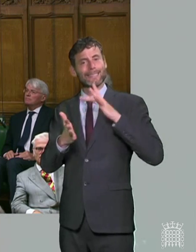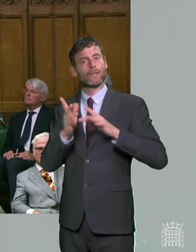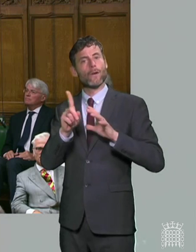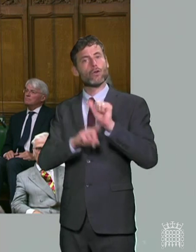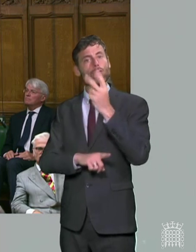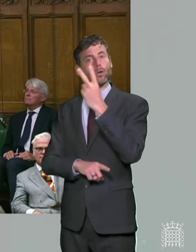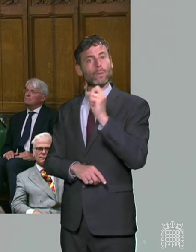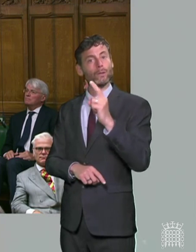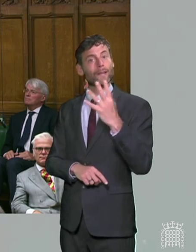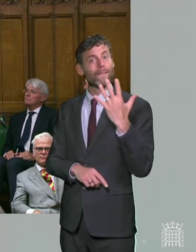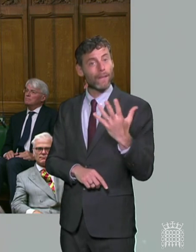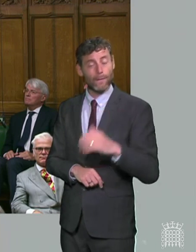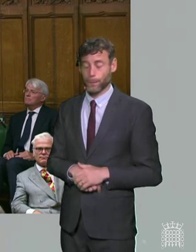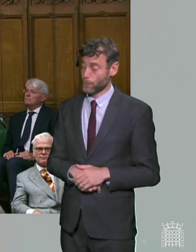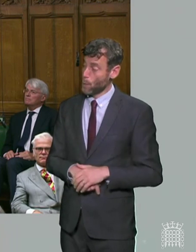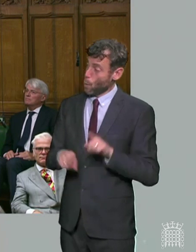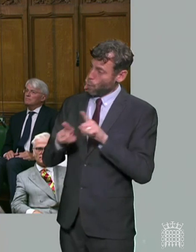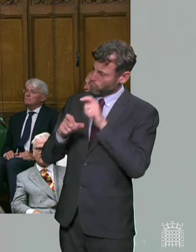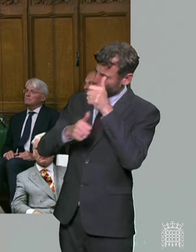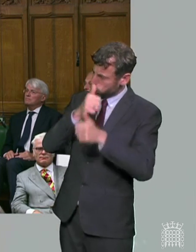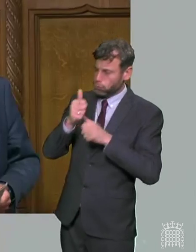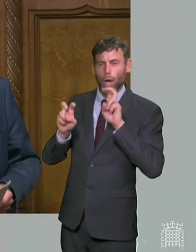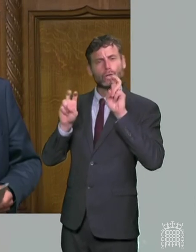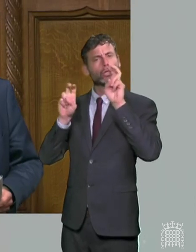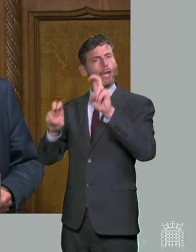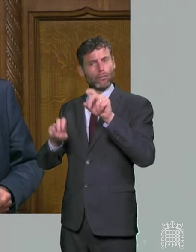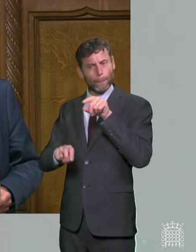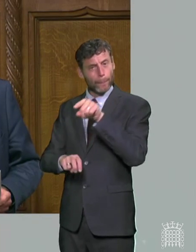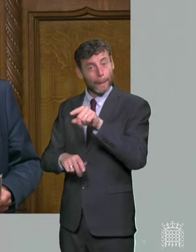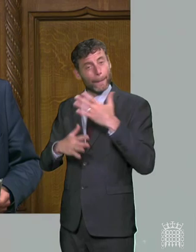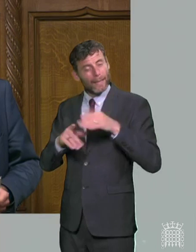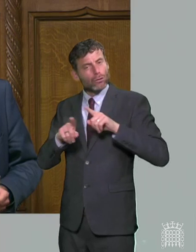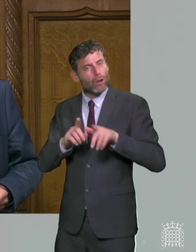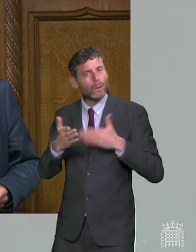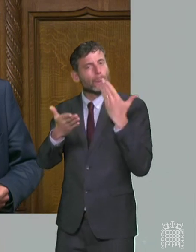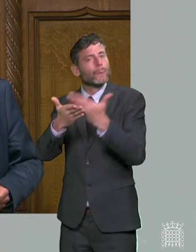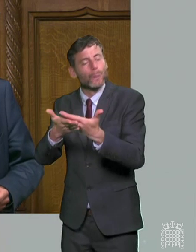Will he also praise the team from Durham, who gave a fantastic representation of what County Durham had to offer?